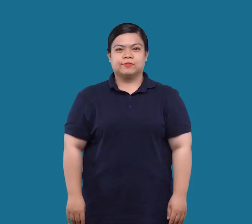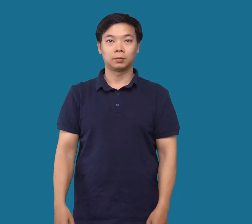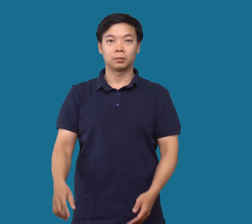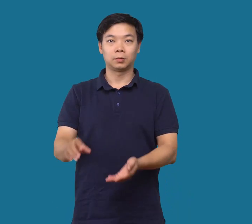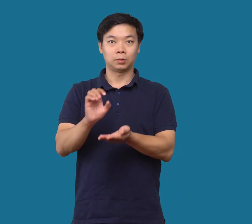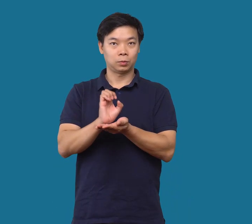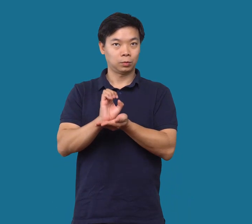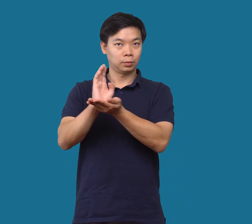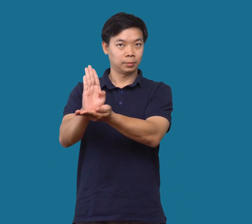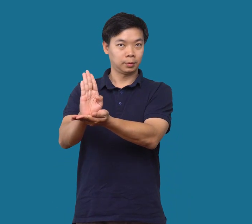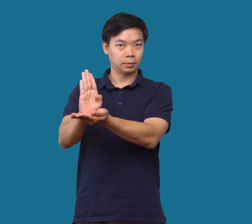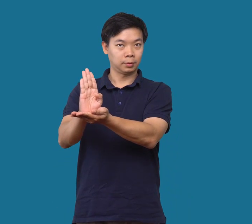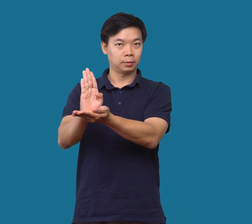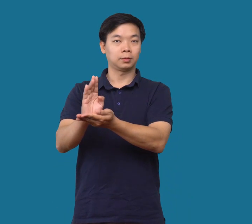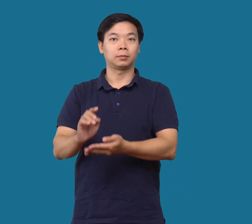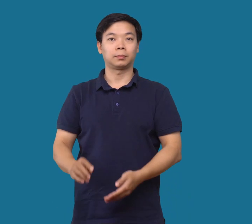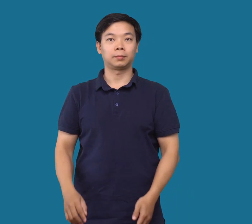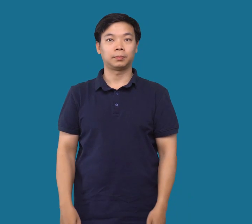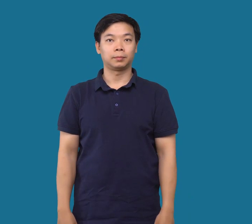chuẩn bị